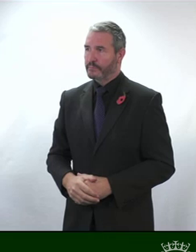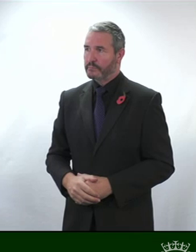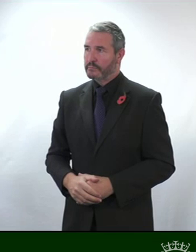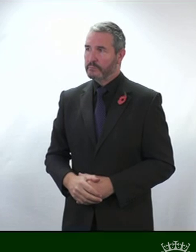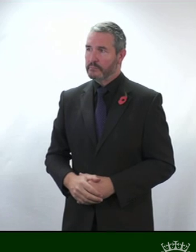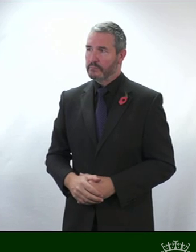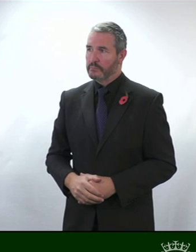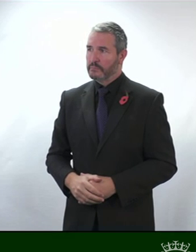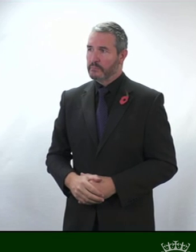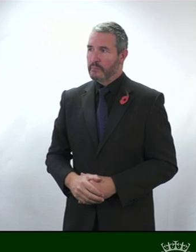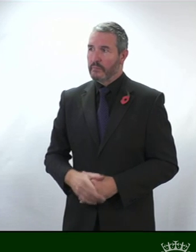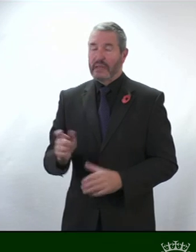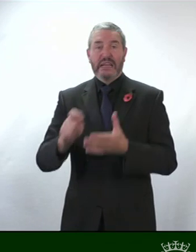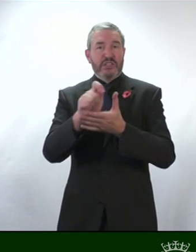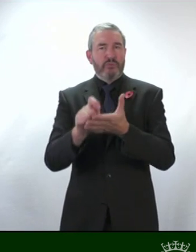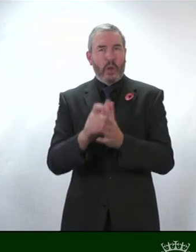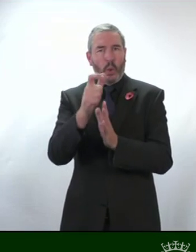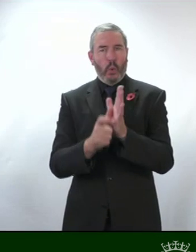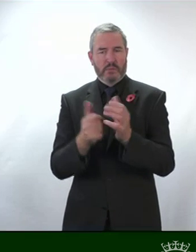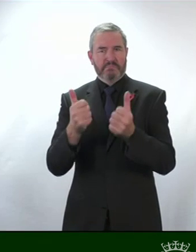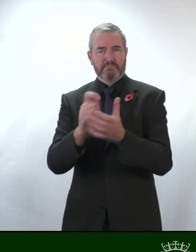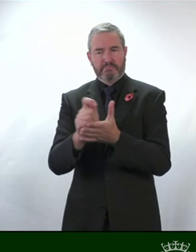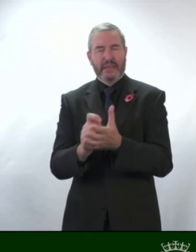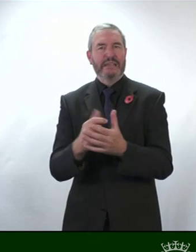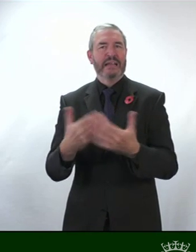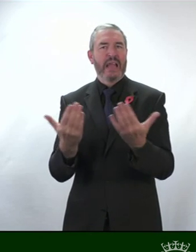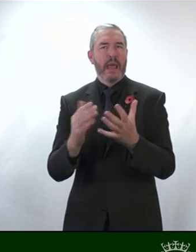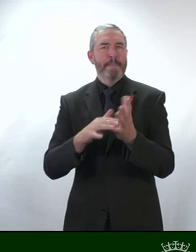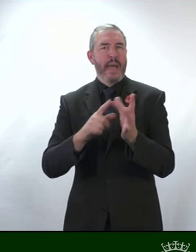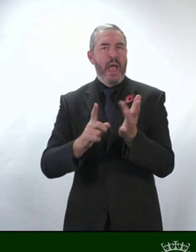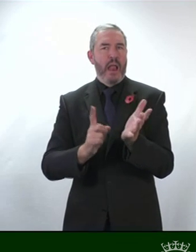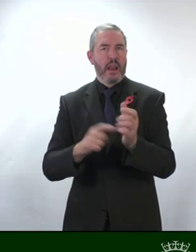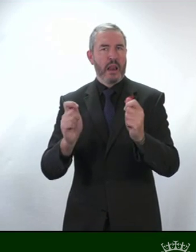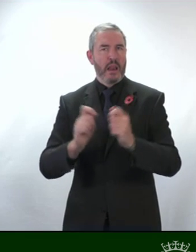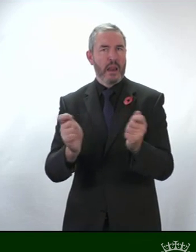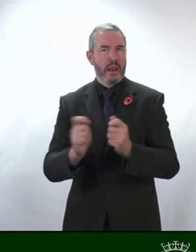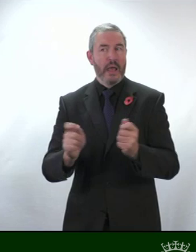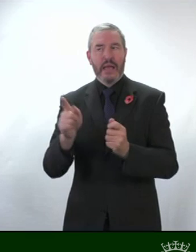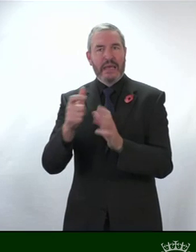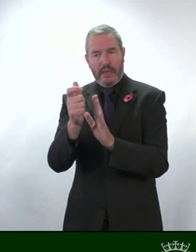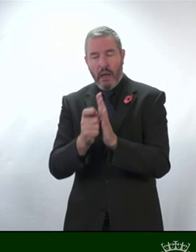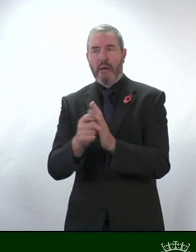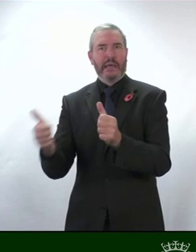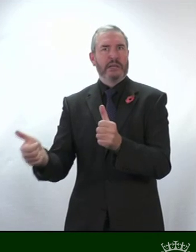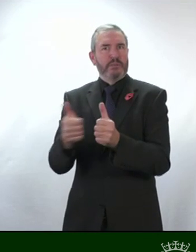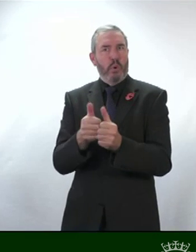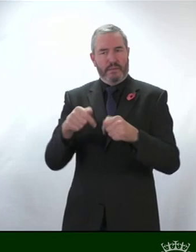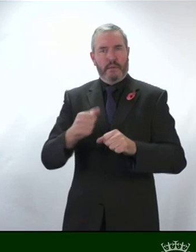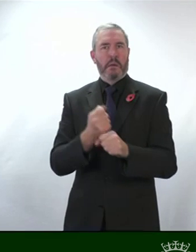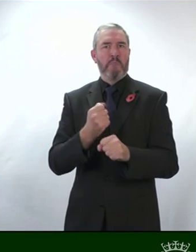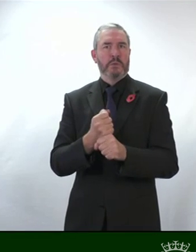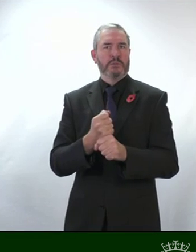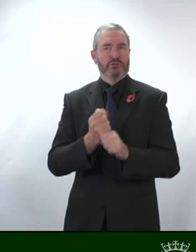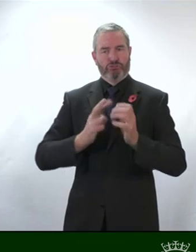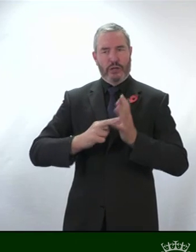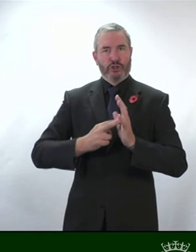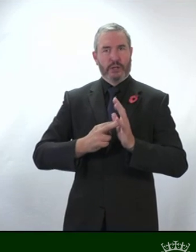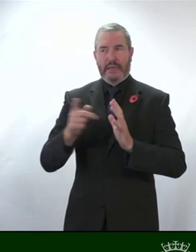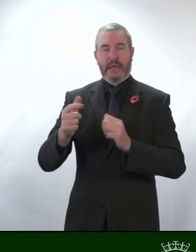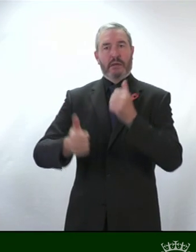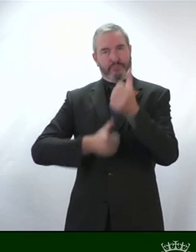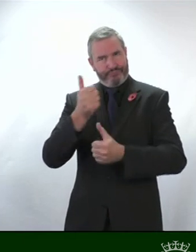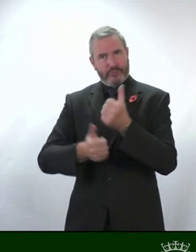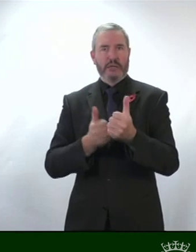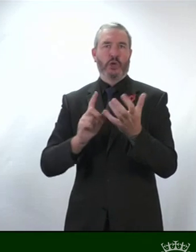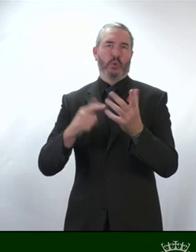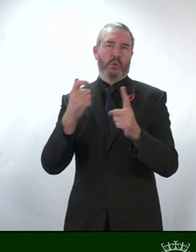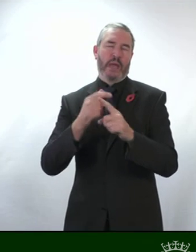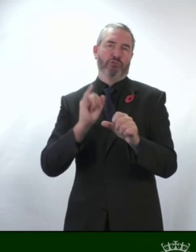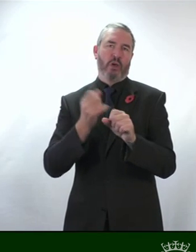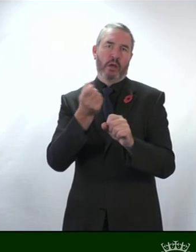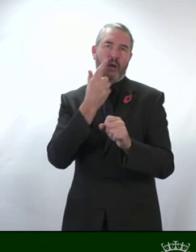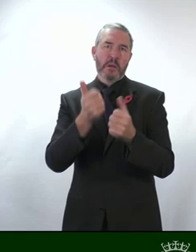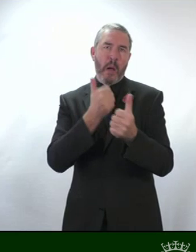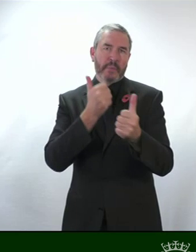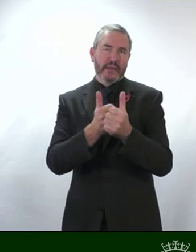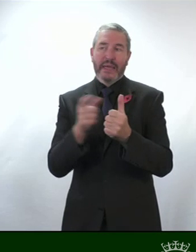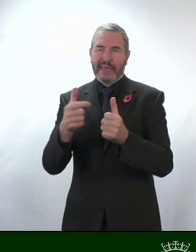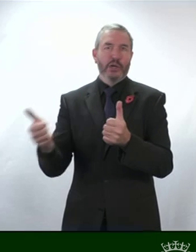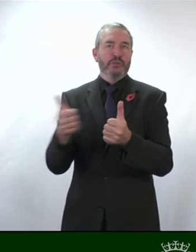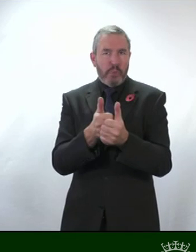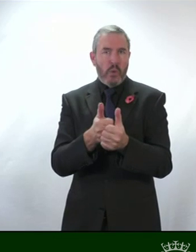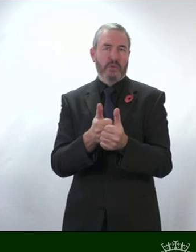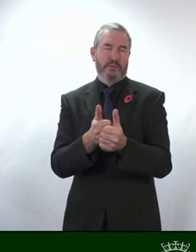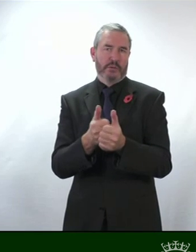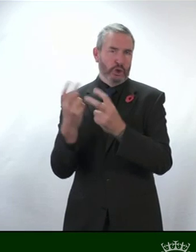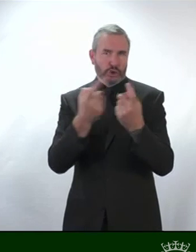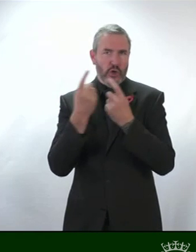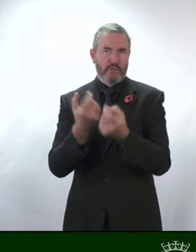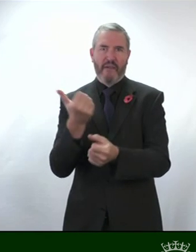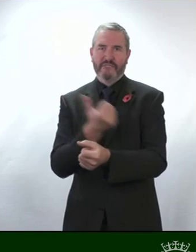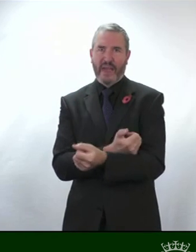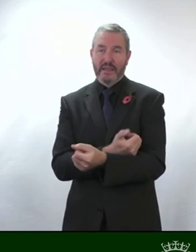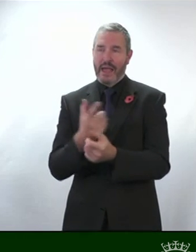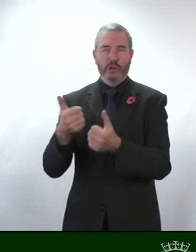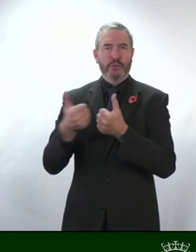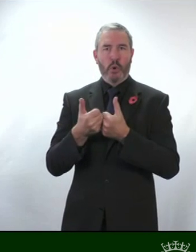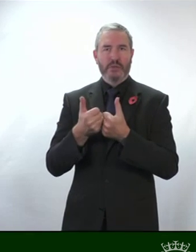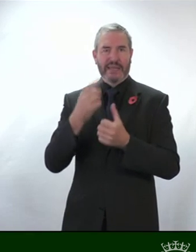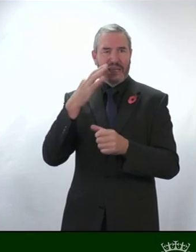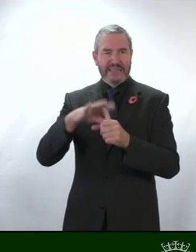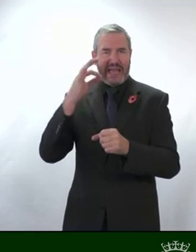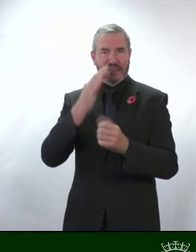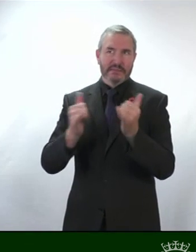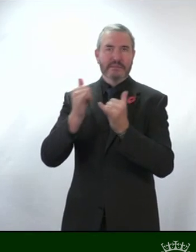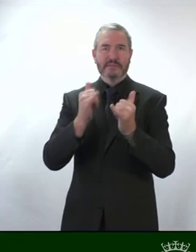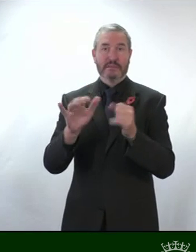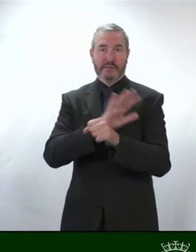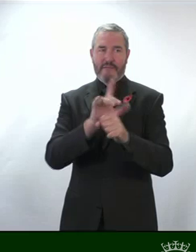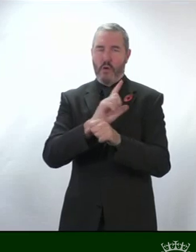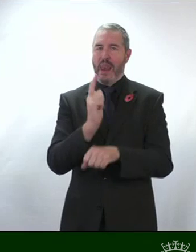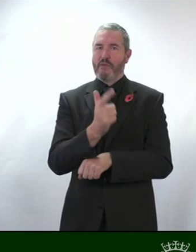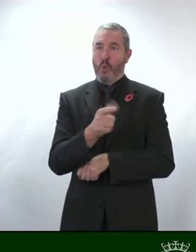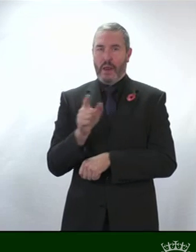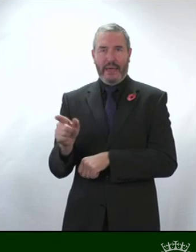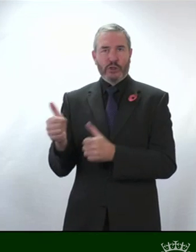He had written a good piece in today’s Daily Mail, in which he supports—broadly supports—this Government’s strategy: praising UK drugs companies for what they are doing; supporting our search for a vaccine; and supporting mass testing in Liverpool, which the right hon.